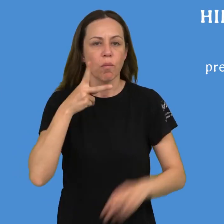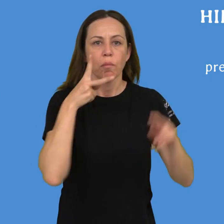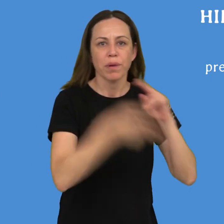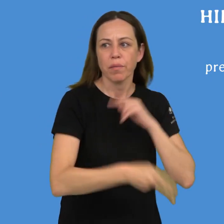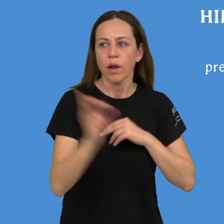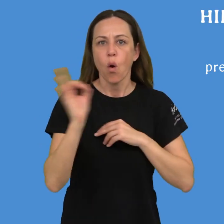evitar